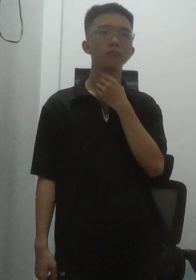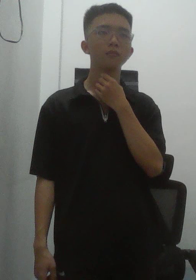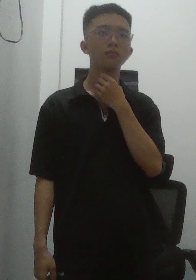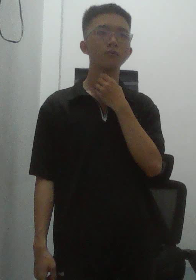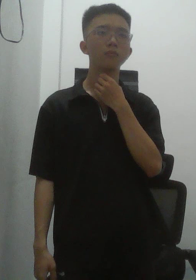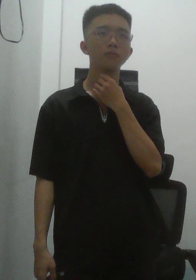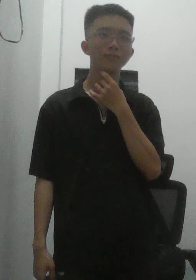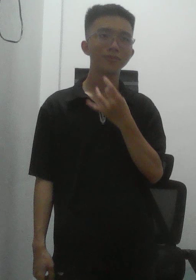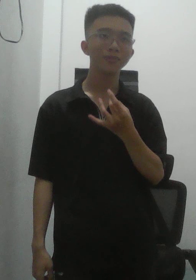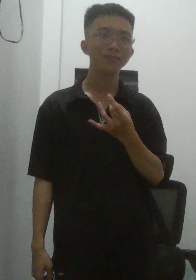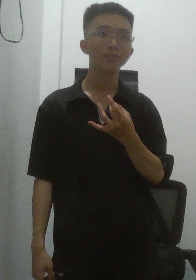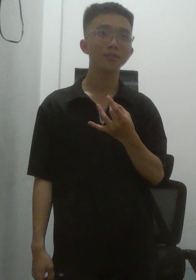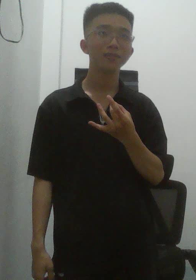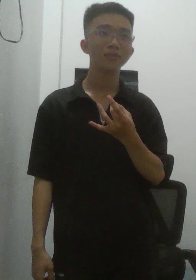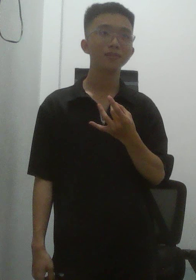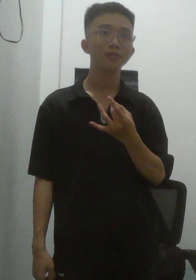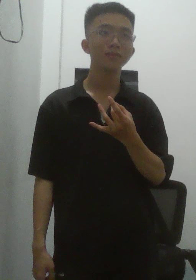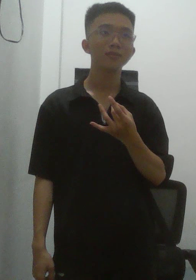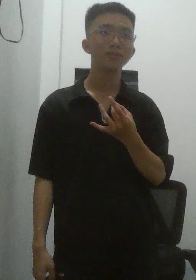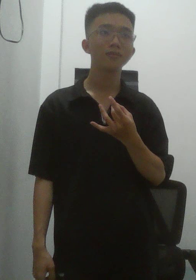thich